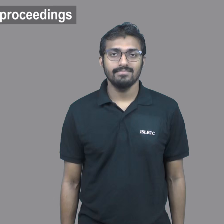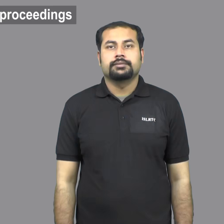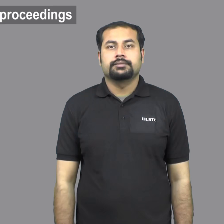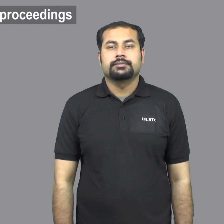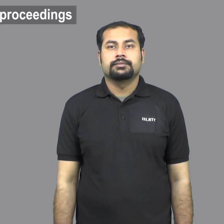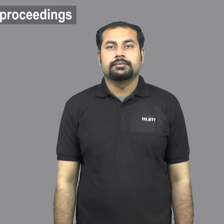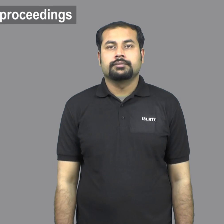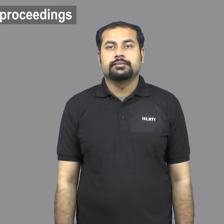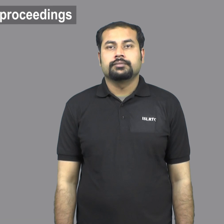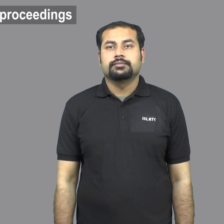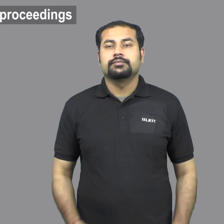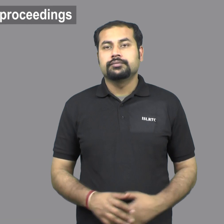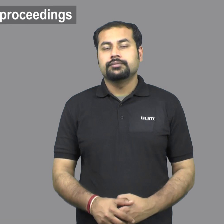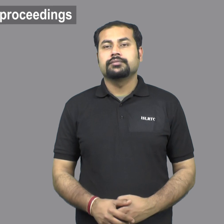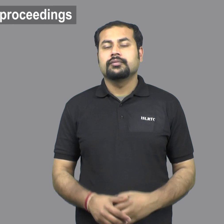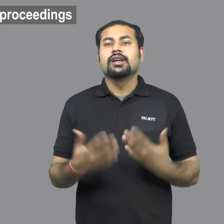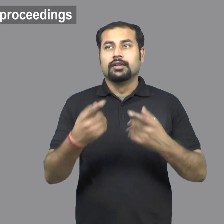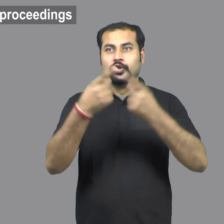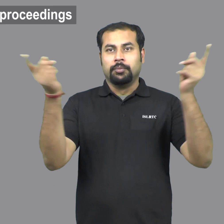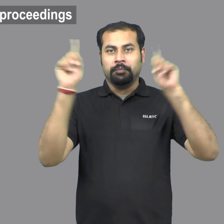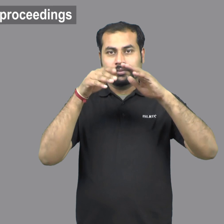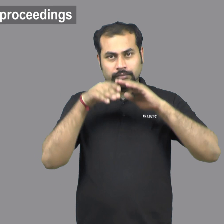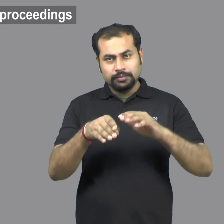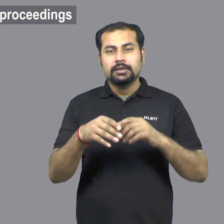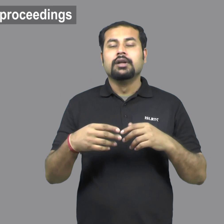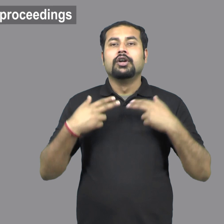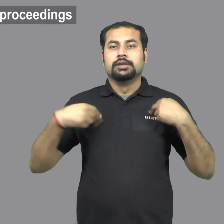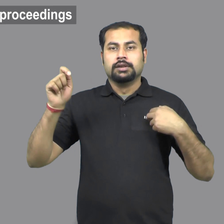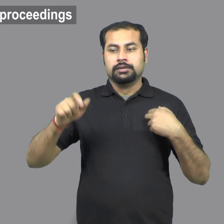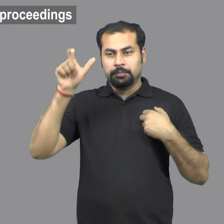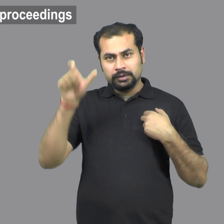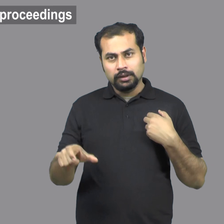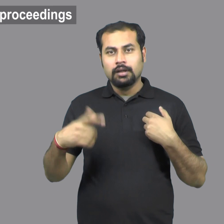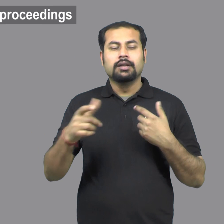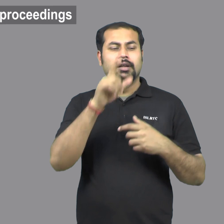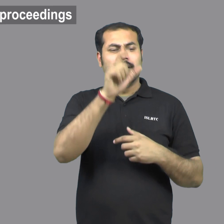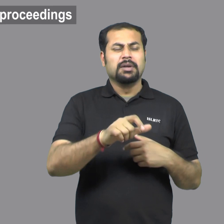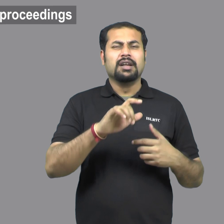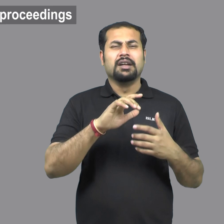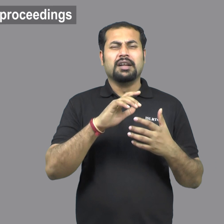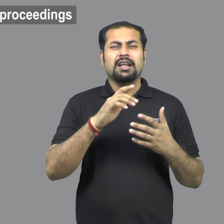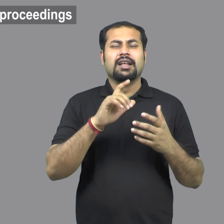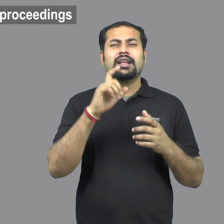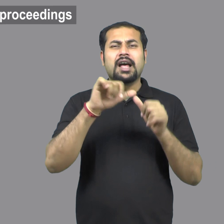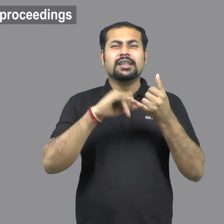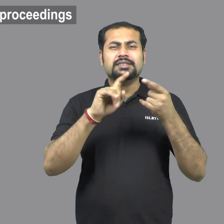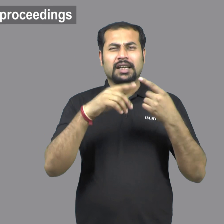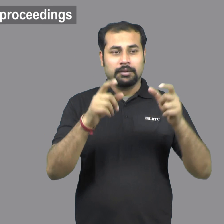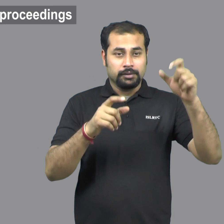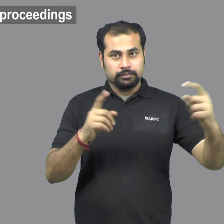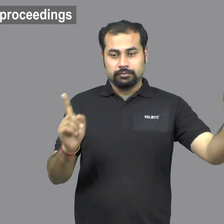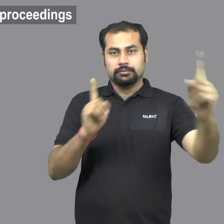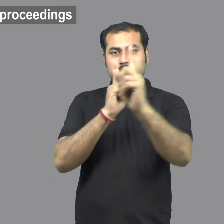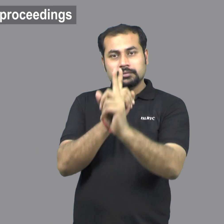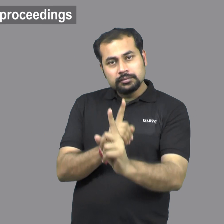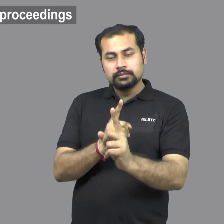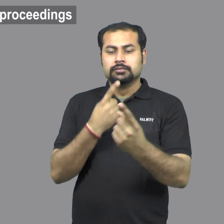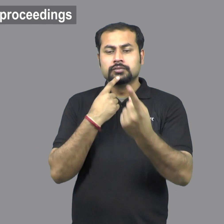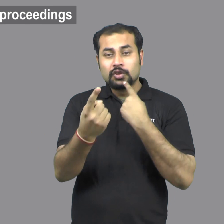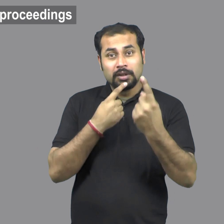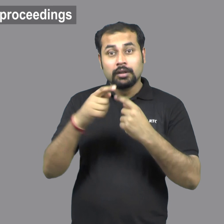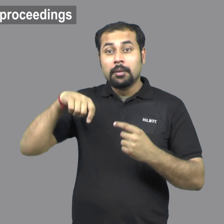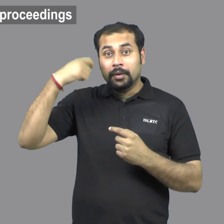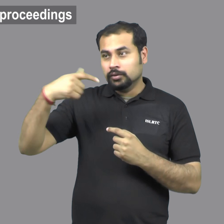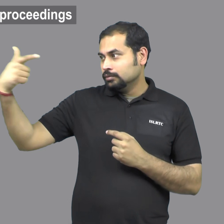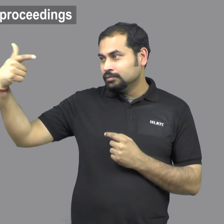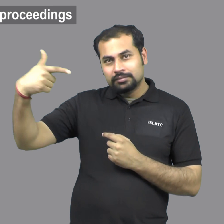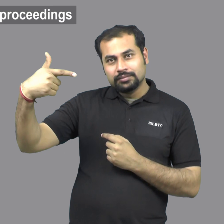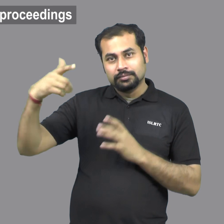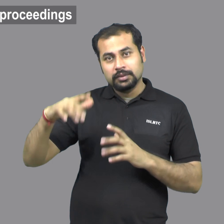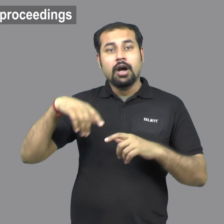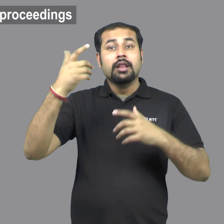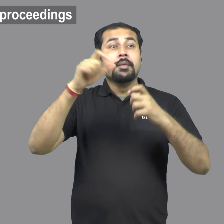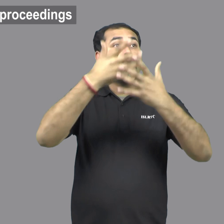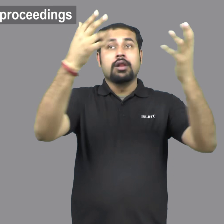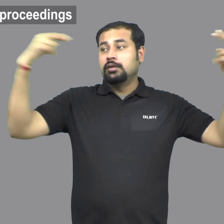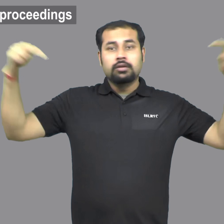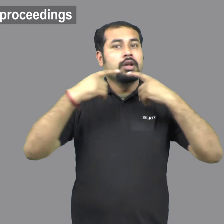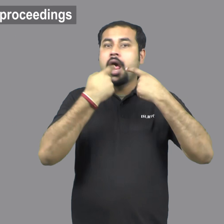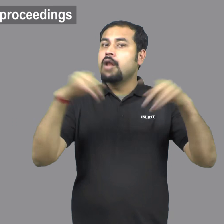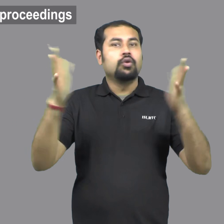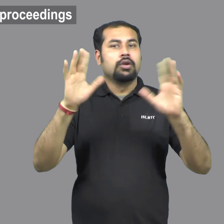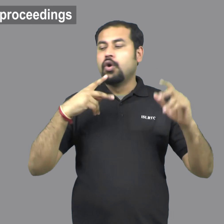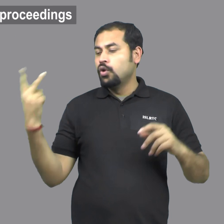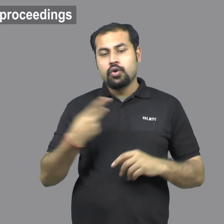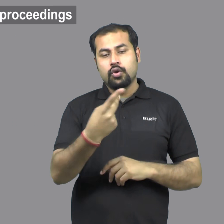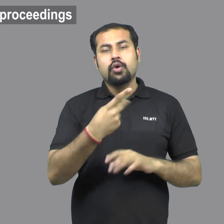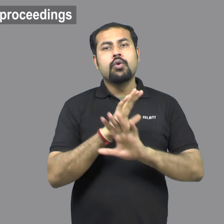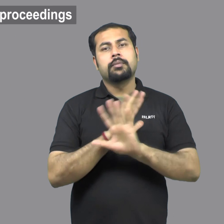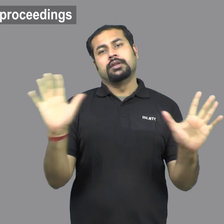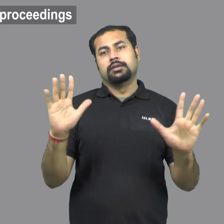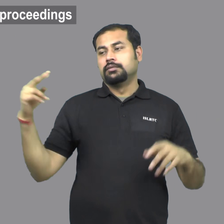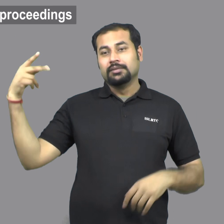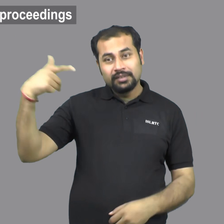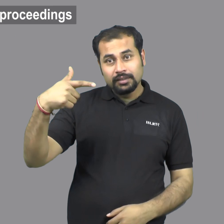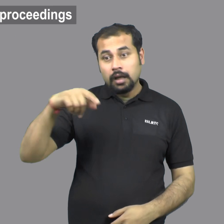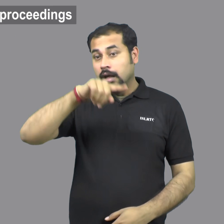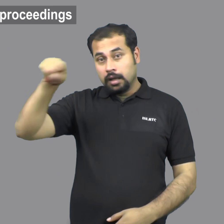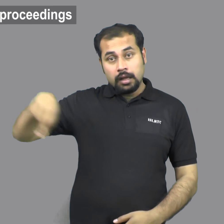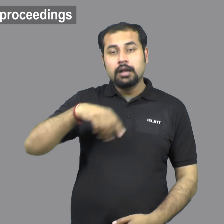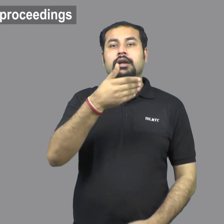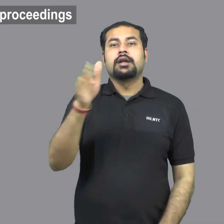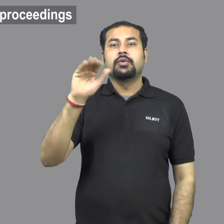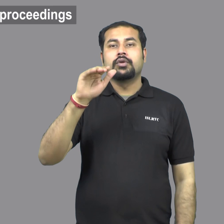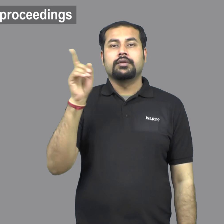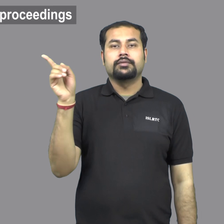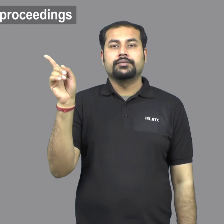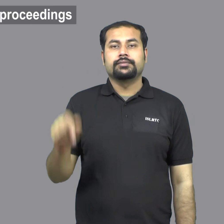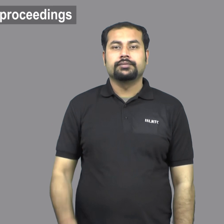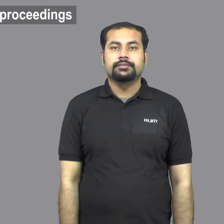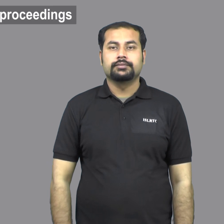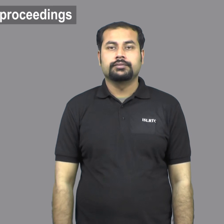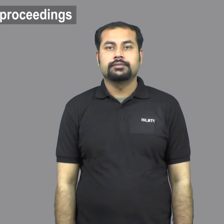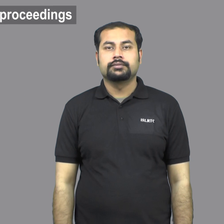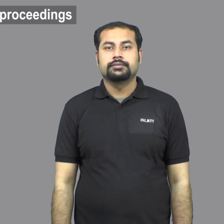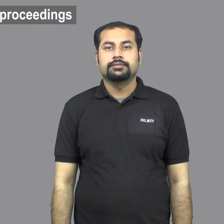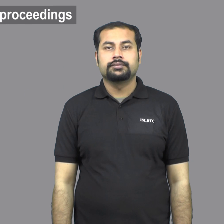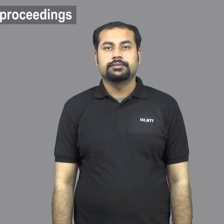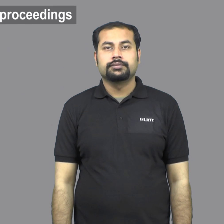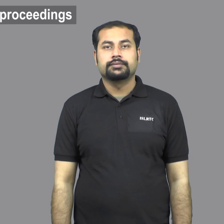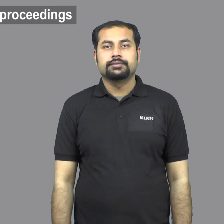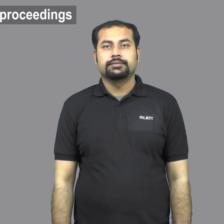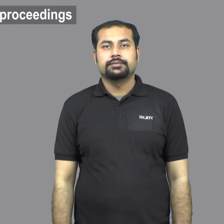In Camera Proceedings